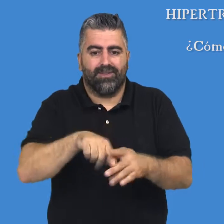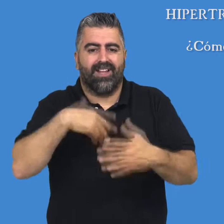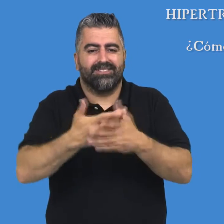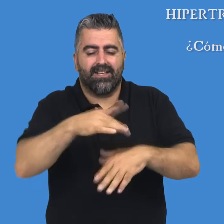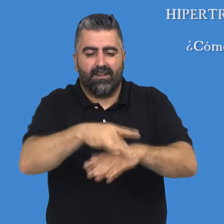hasta